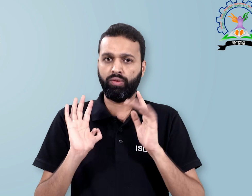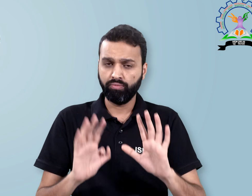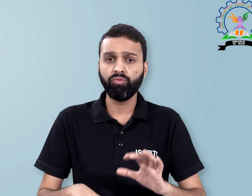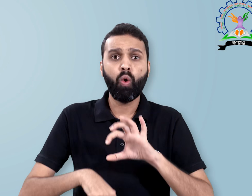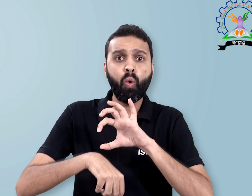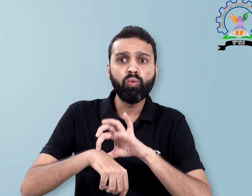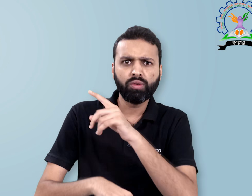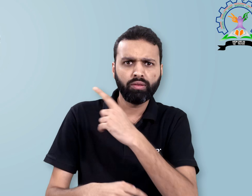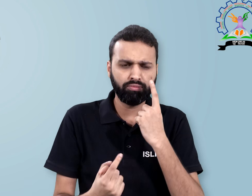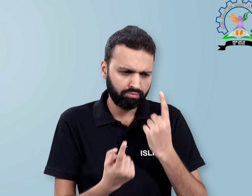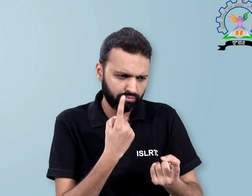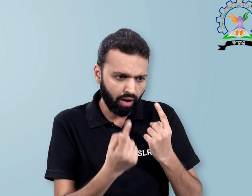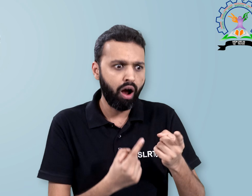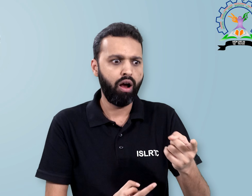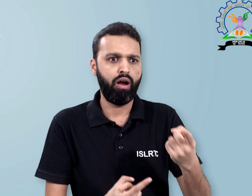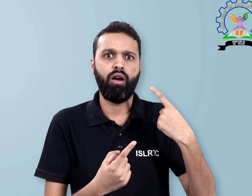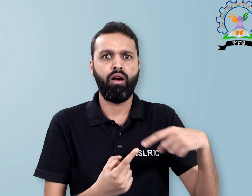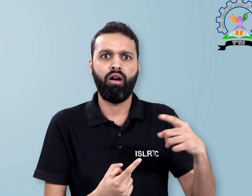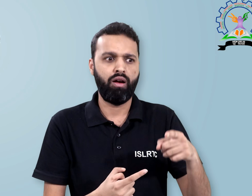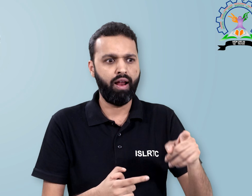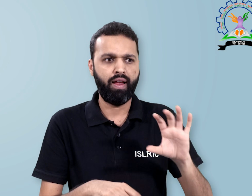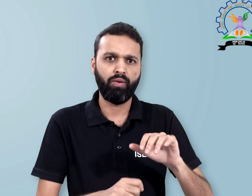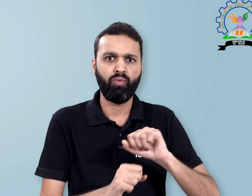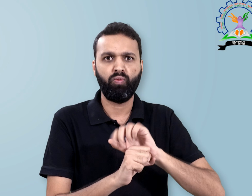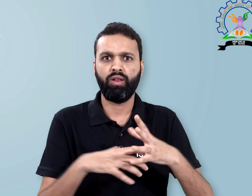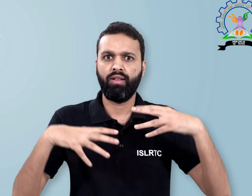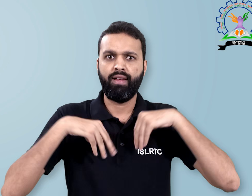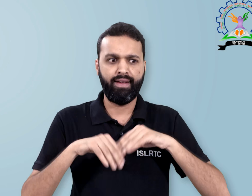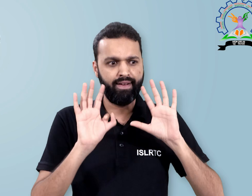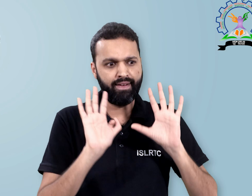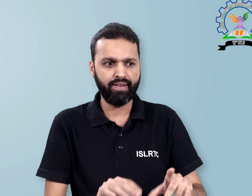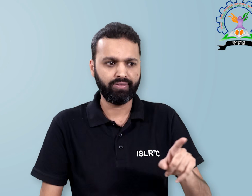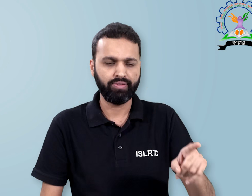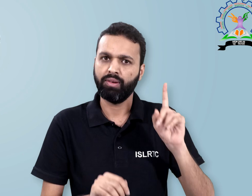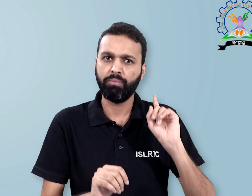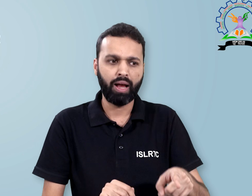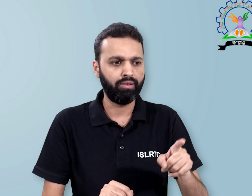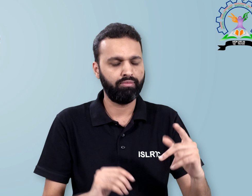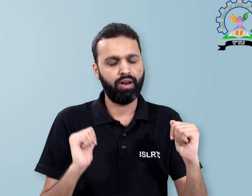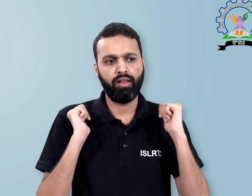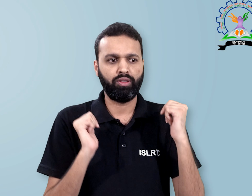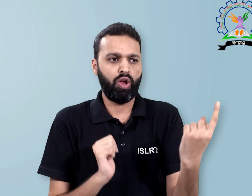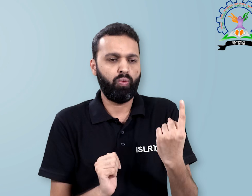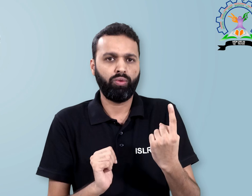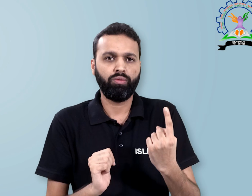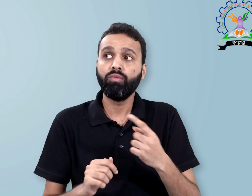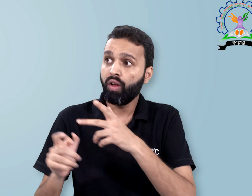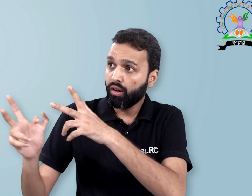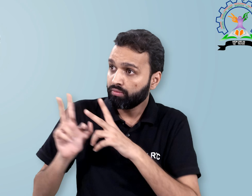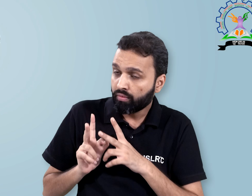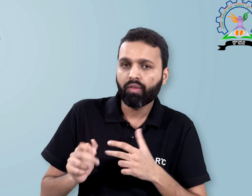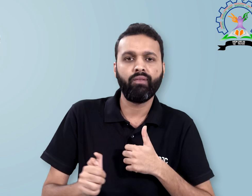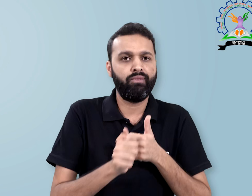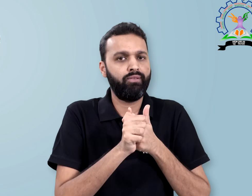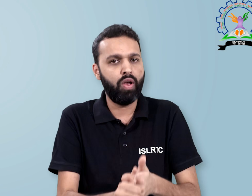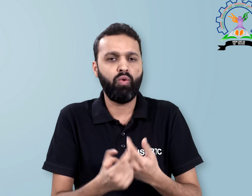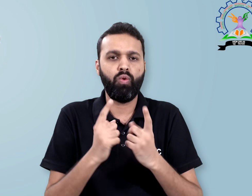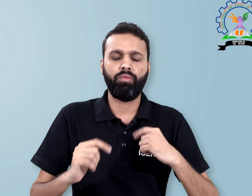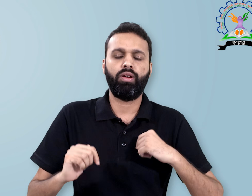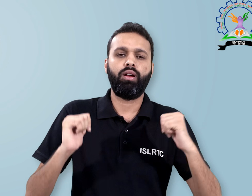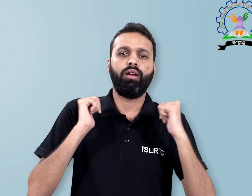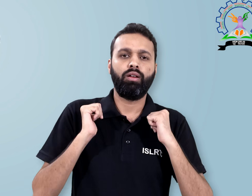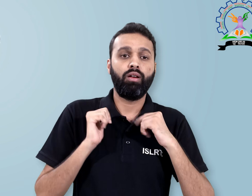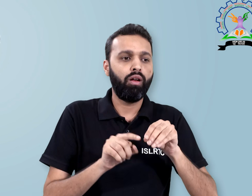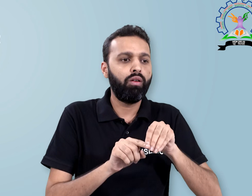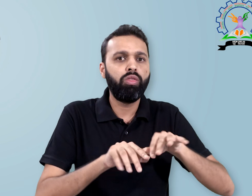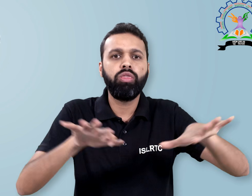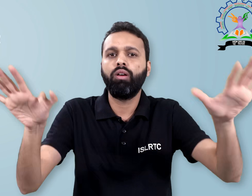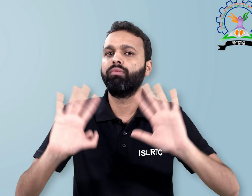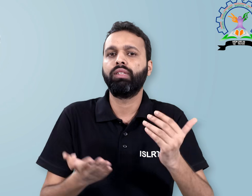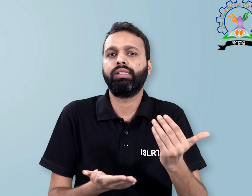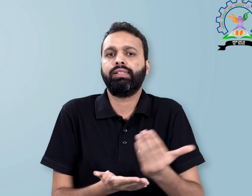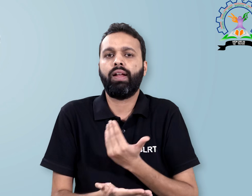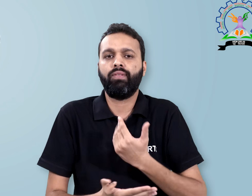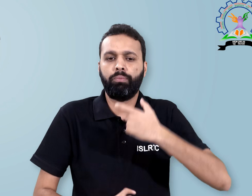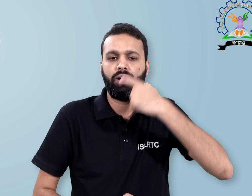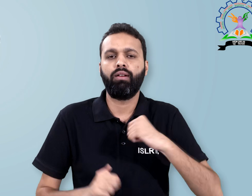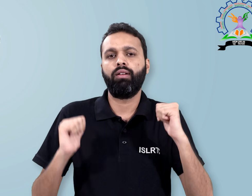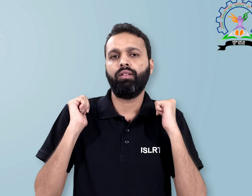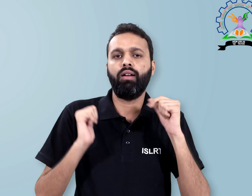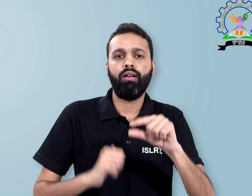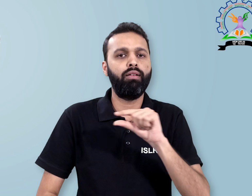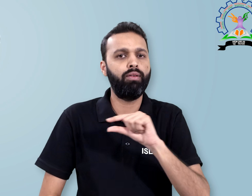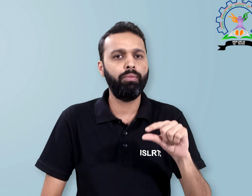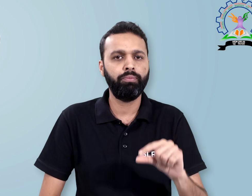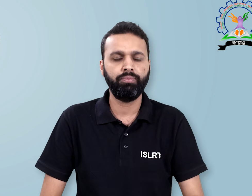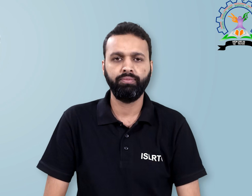This also helps the person rest and recover from the illness. There may be a need for a doctor's consultation to diagnose the health condition.